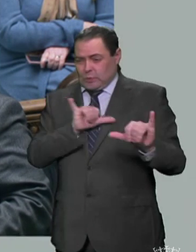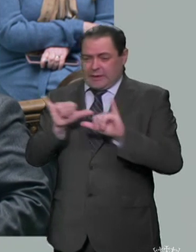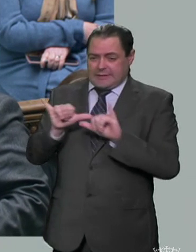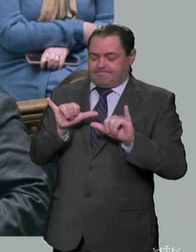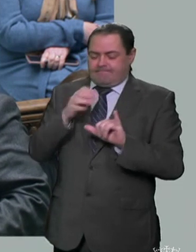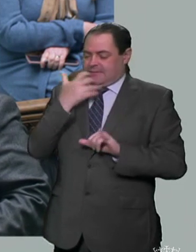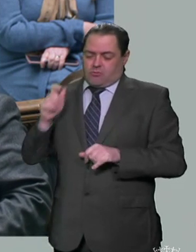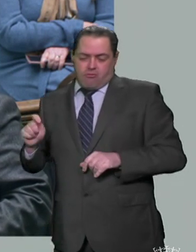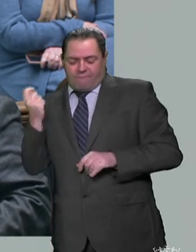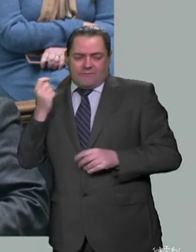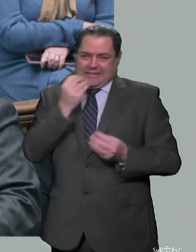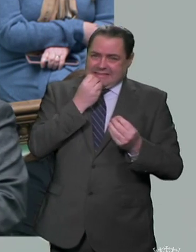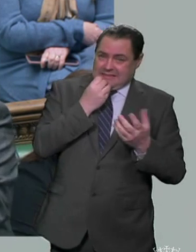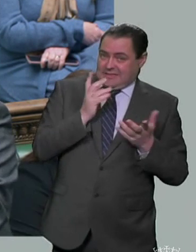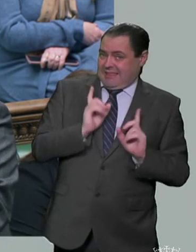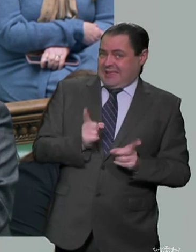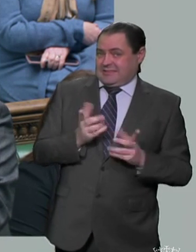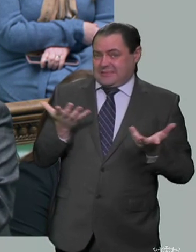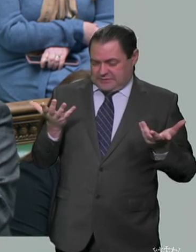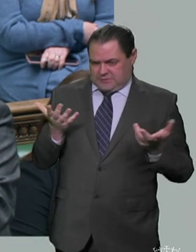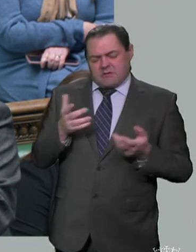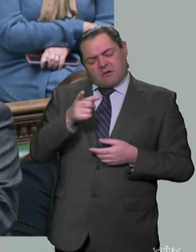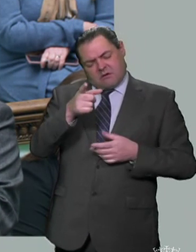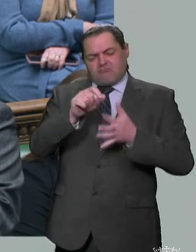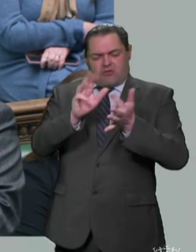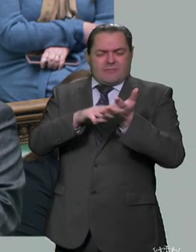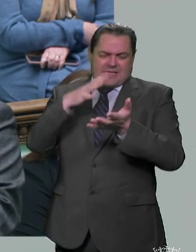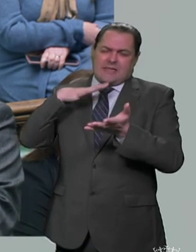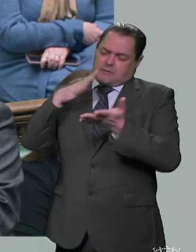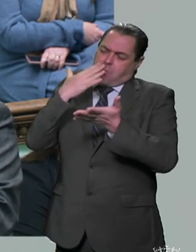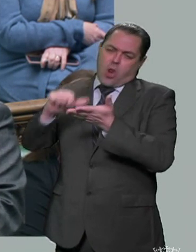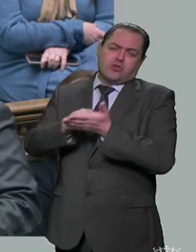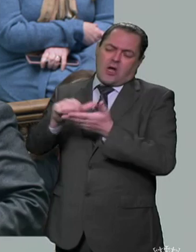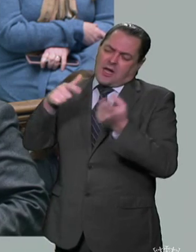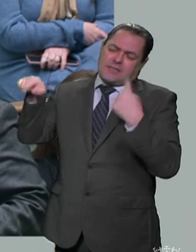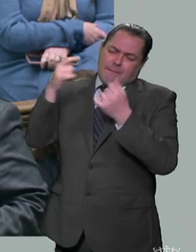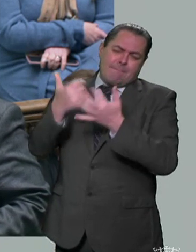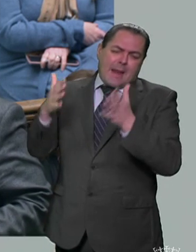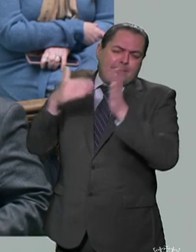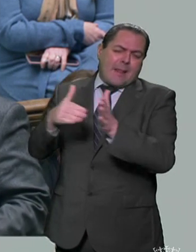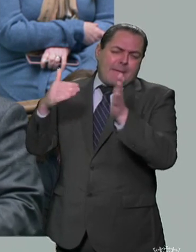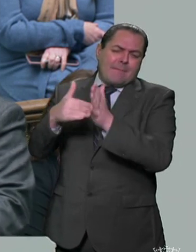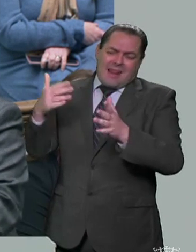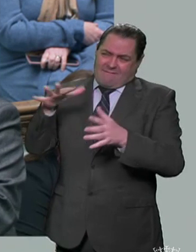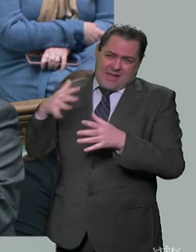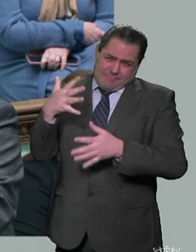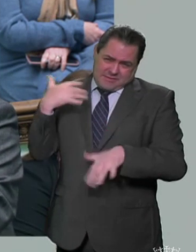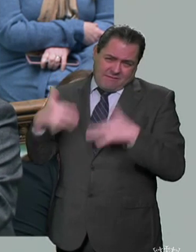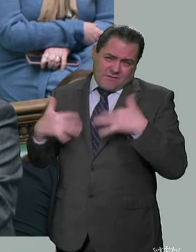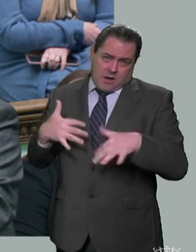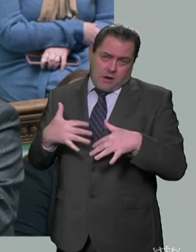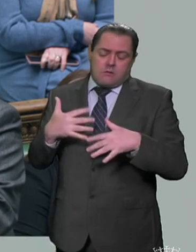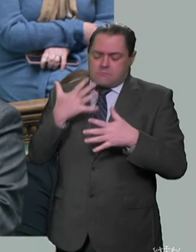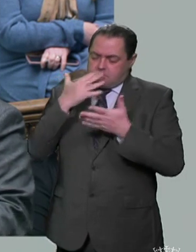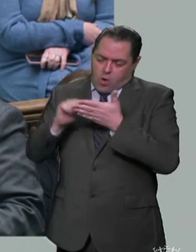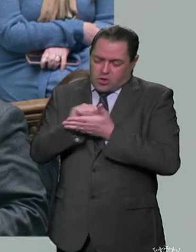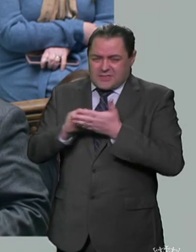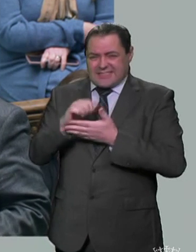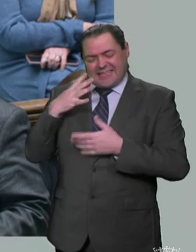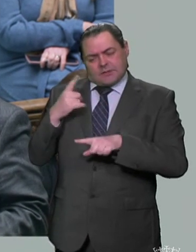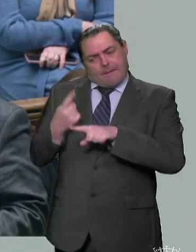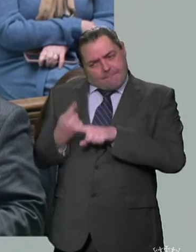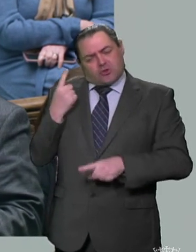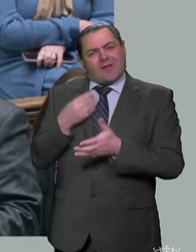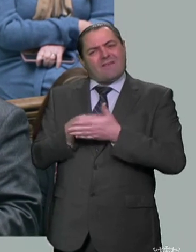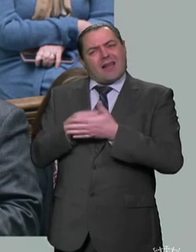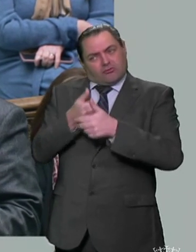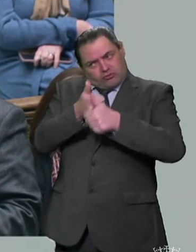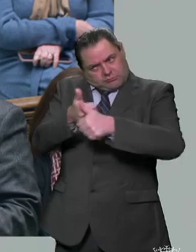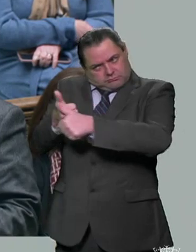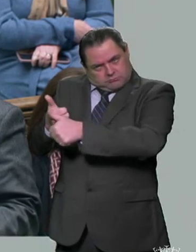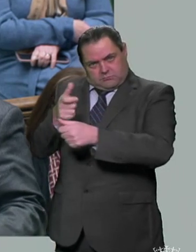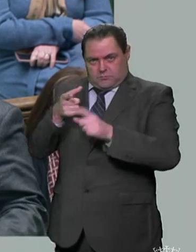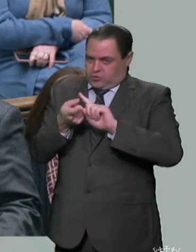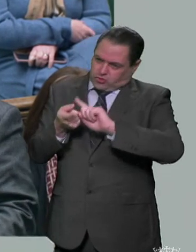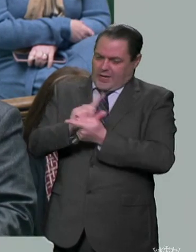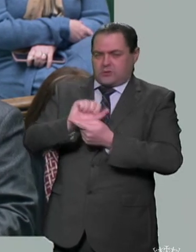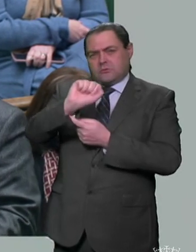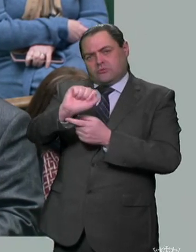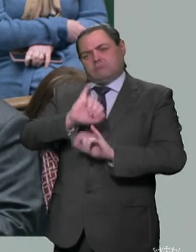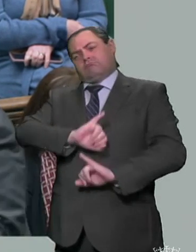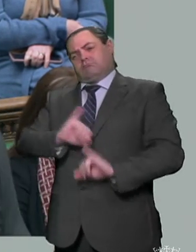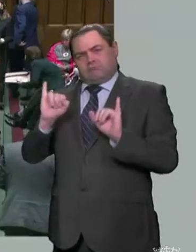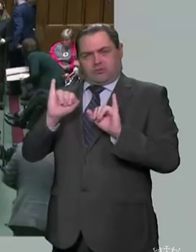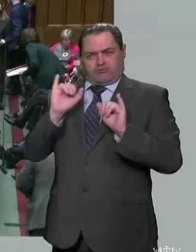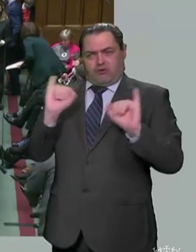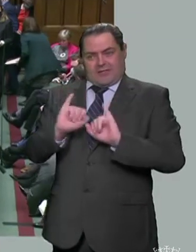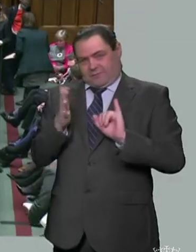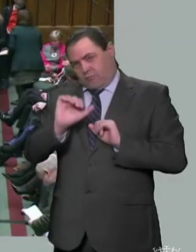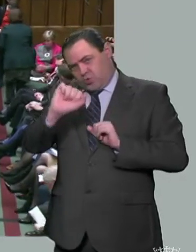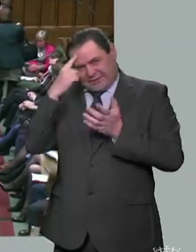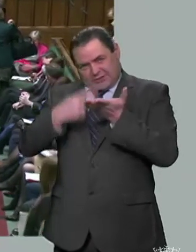So will the Prime Minister apologise for leaving millions of families worse off, and will he commit to an emergency financial package to reverse his Tory cost of living crisis?